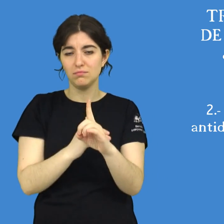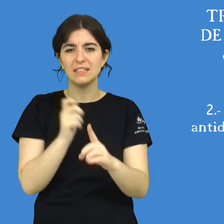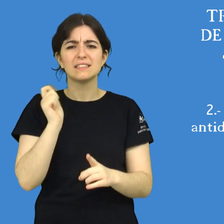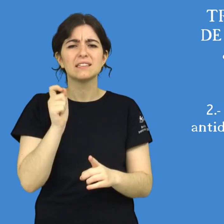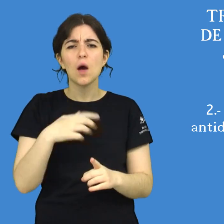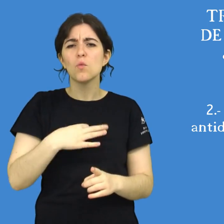frecuente